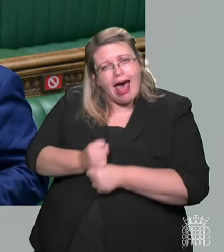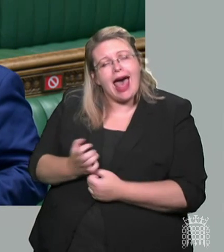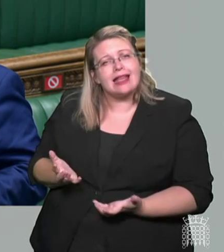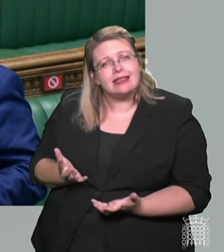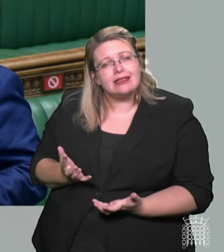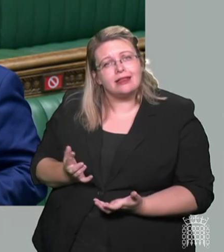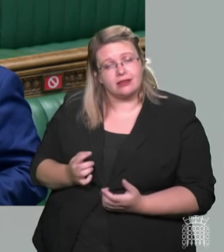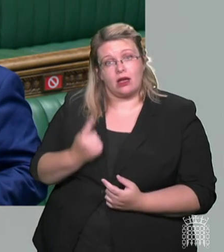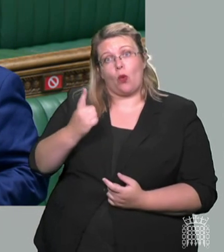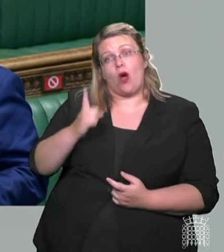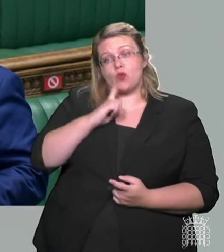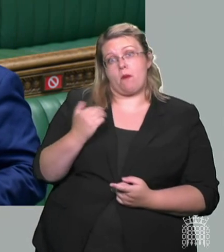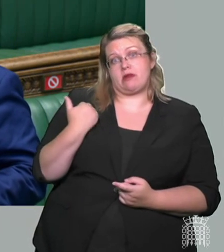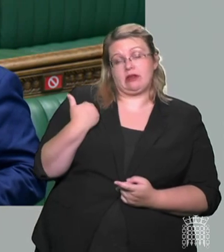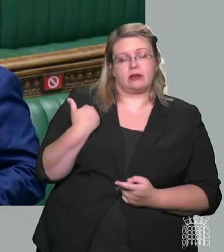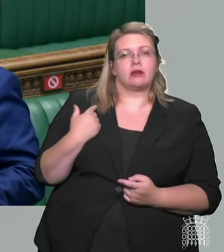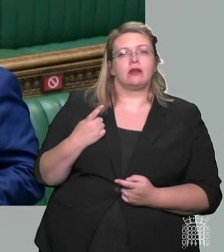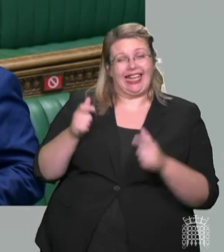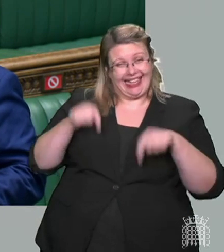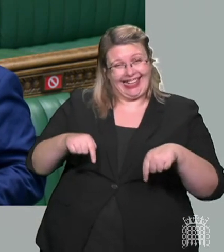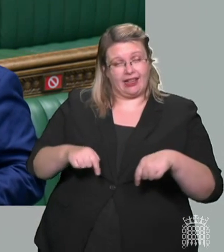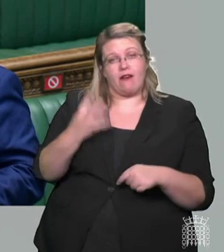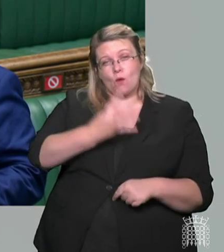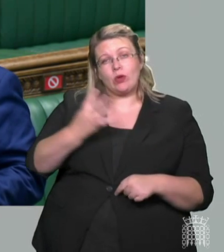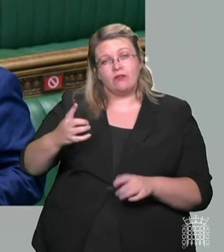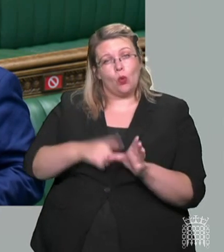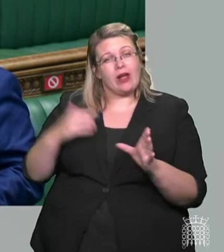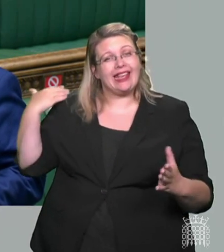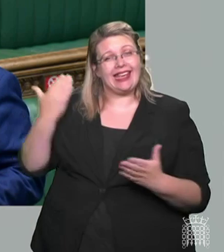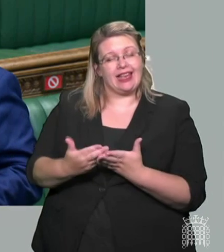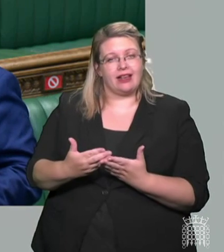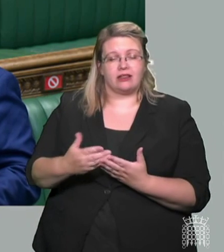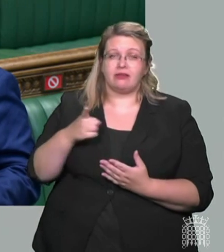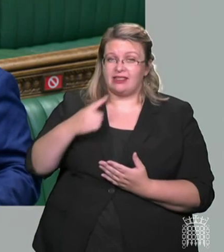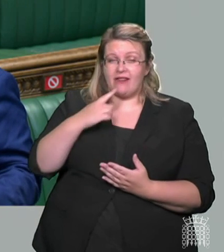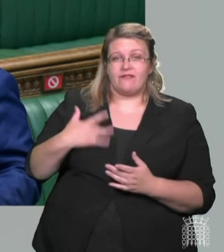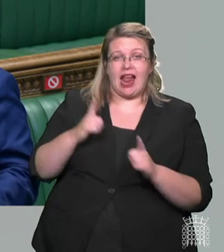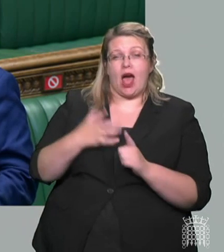One woman who has been in the UK for 44 years says she feels suicidal.